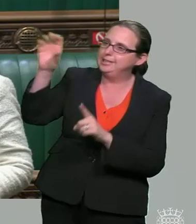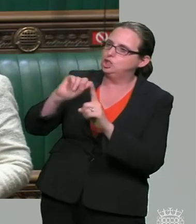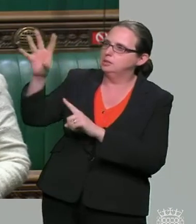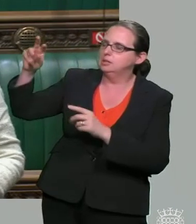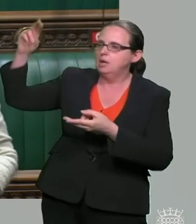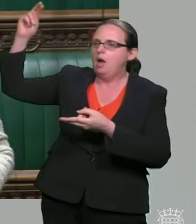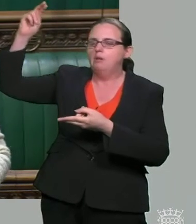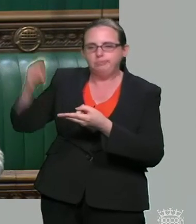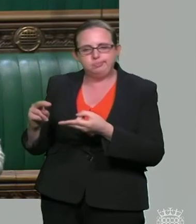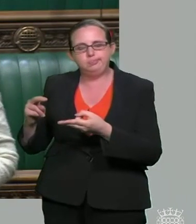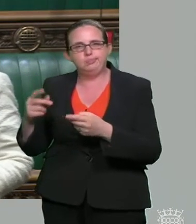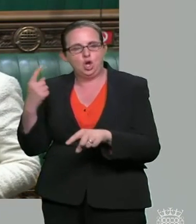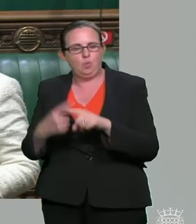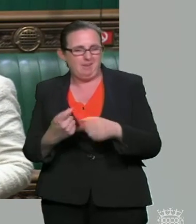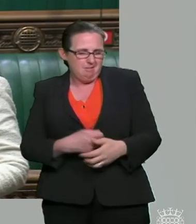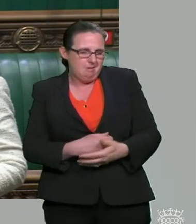cut emissions at the fastest rate of any G7 country.